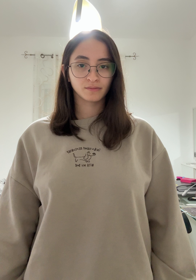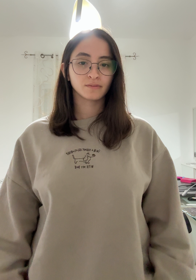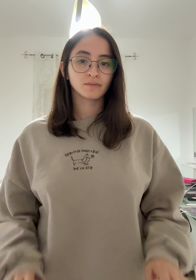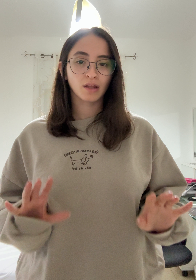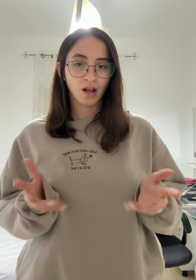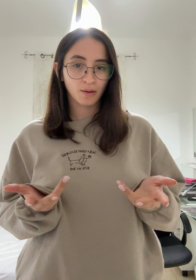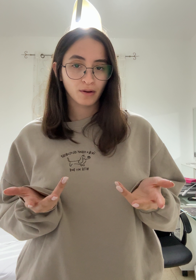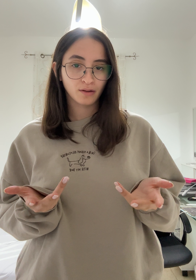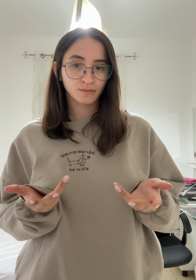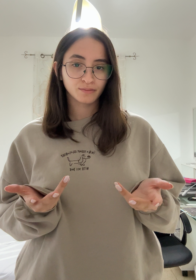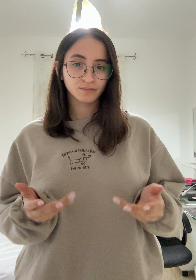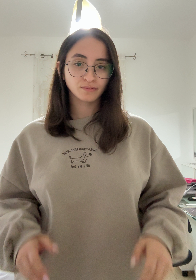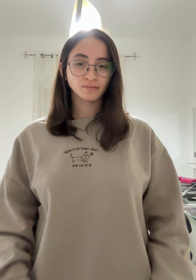למה